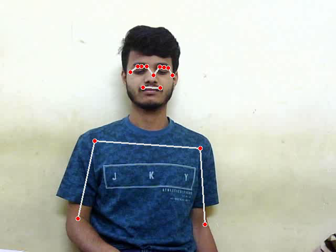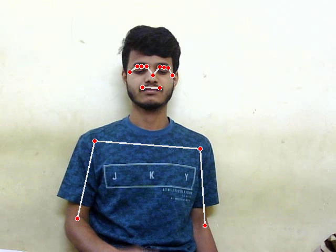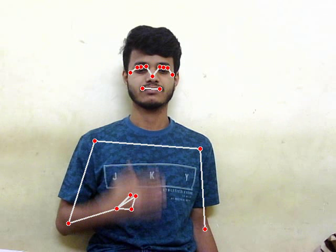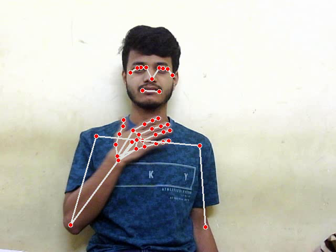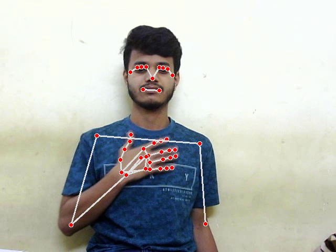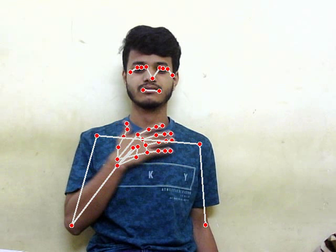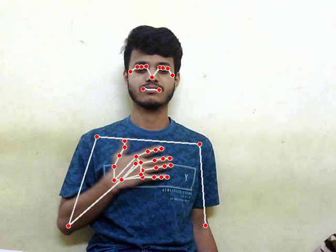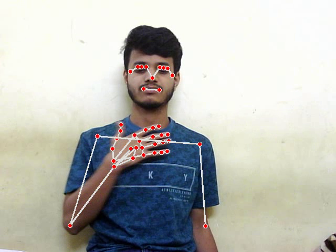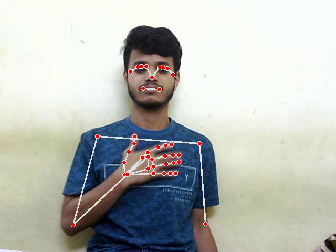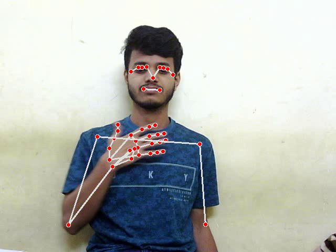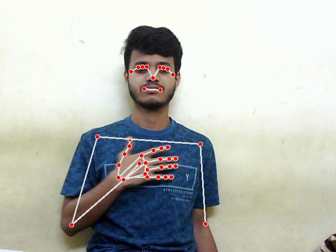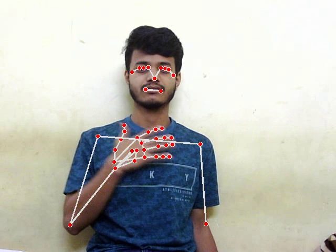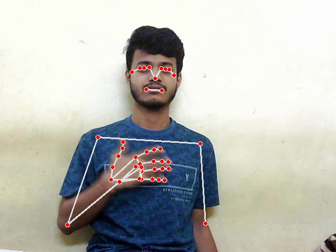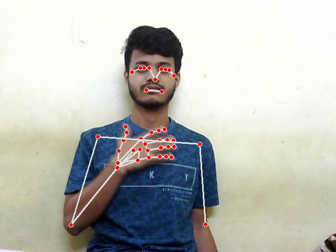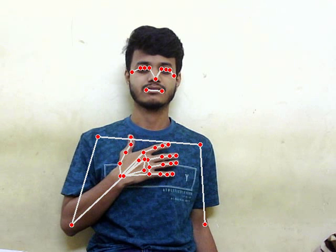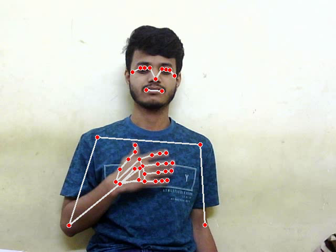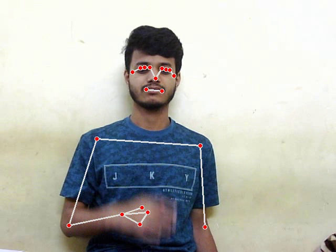please